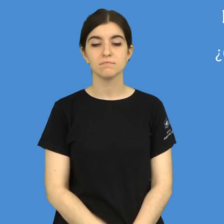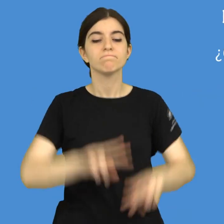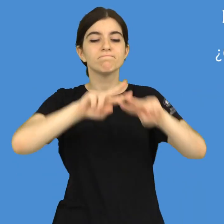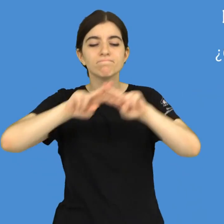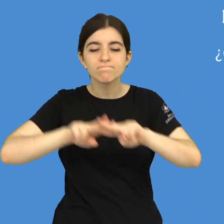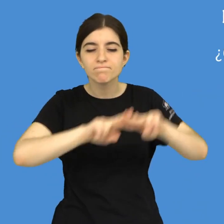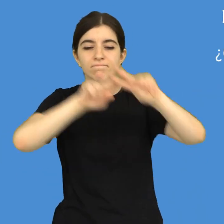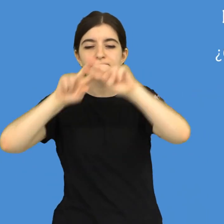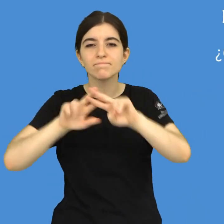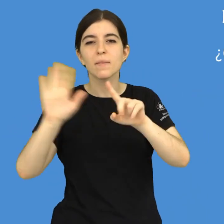revisar